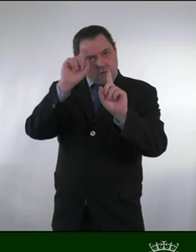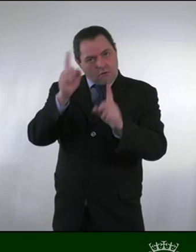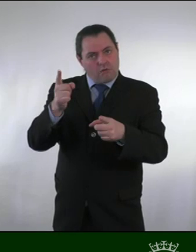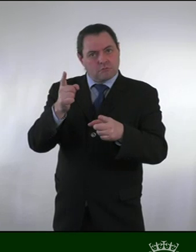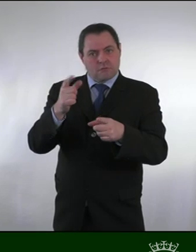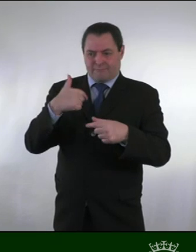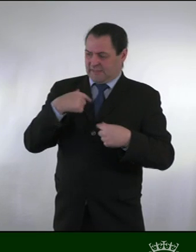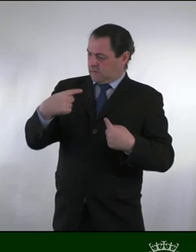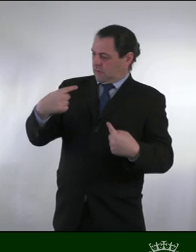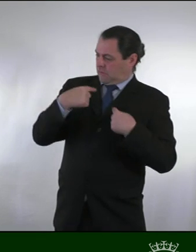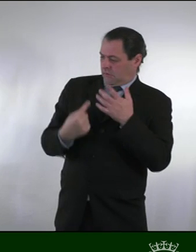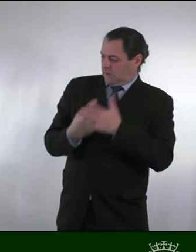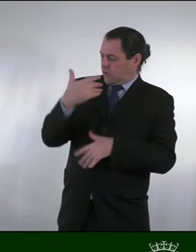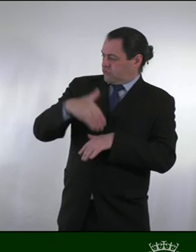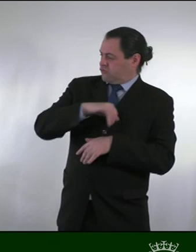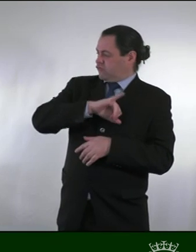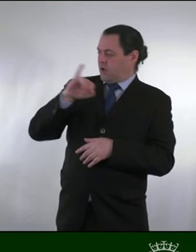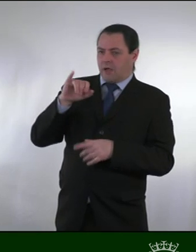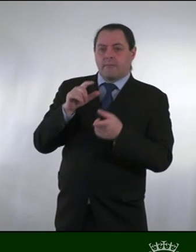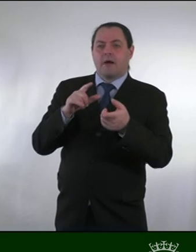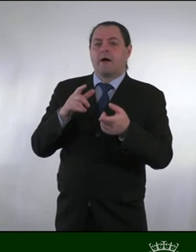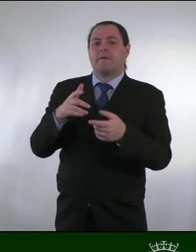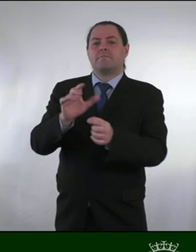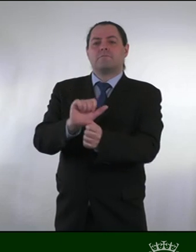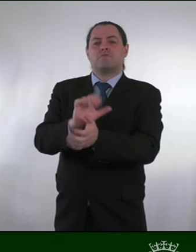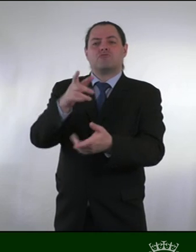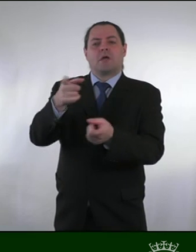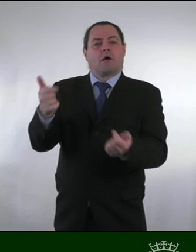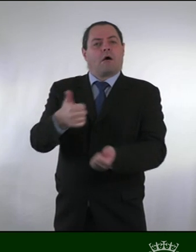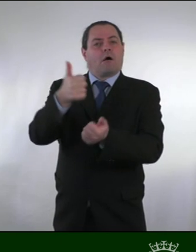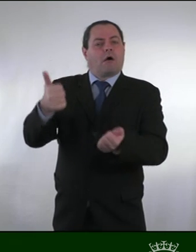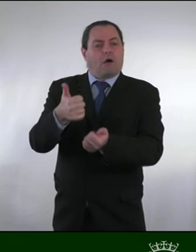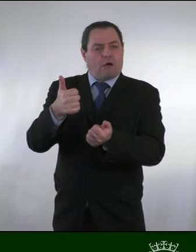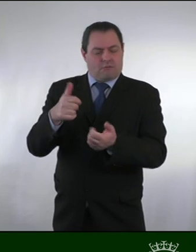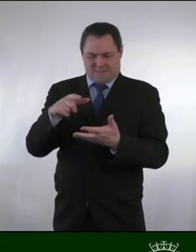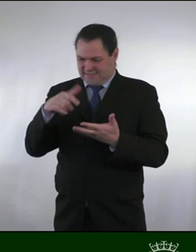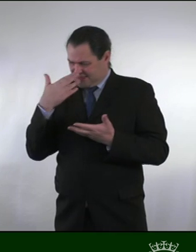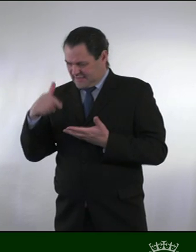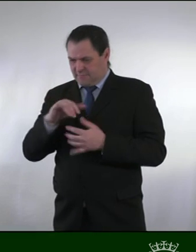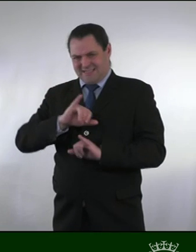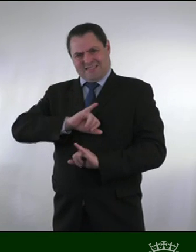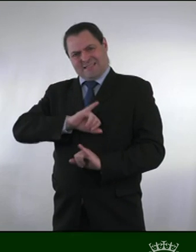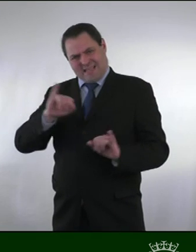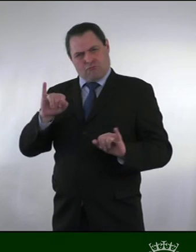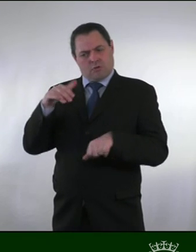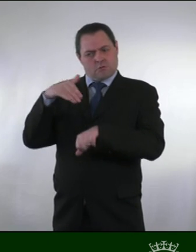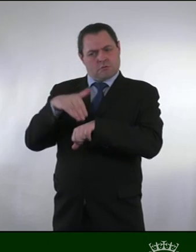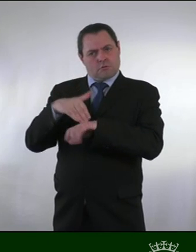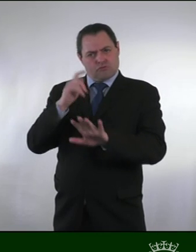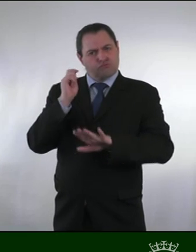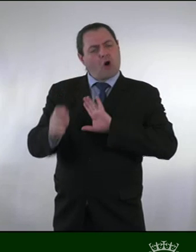This letter makes it clear that data from criminals convicted of serious offences is included.